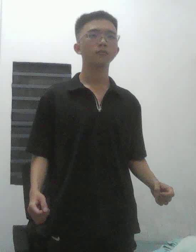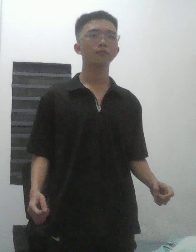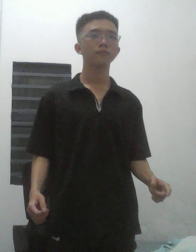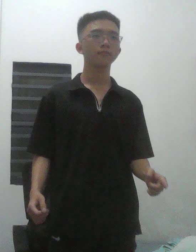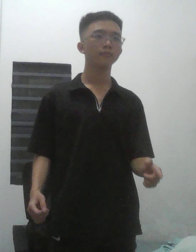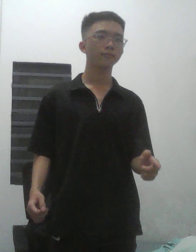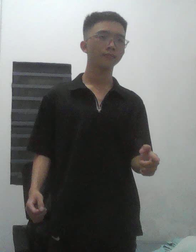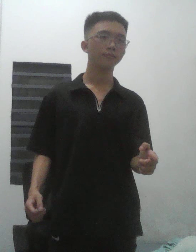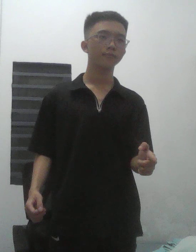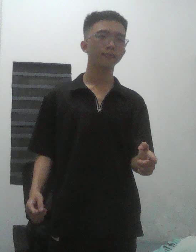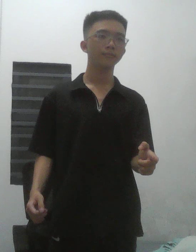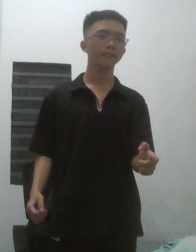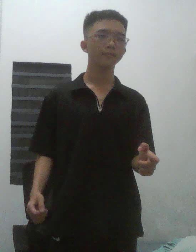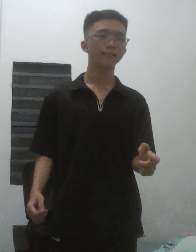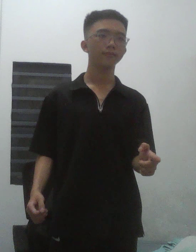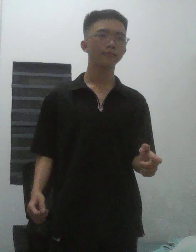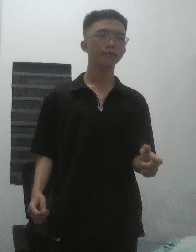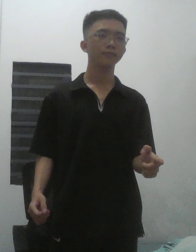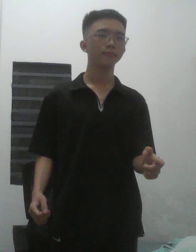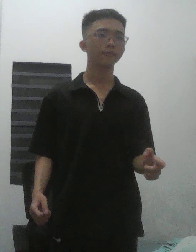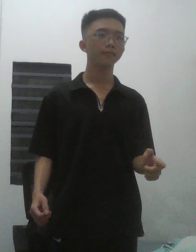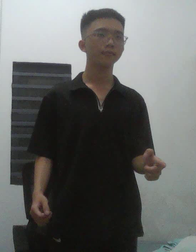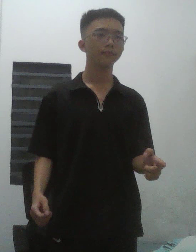ban